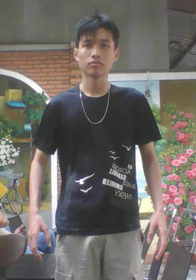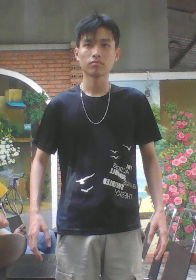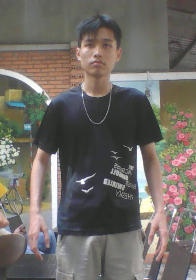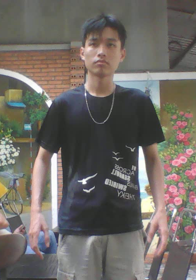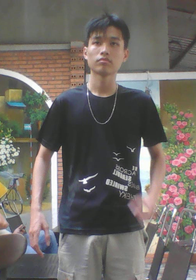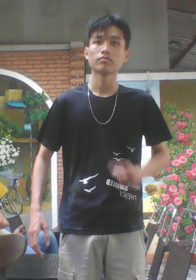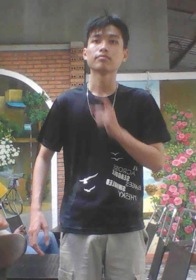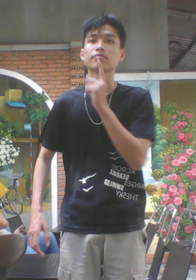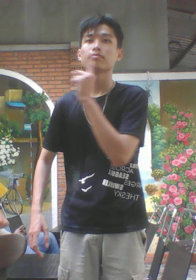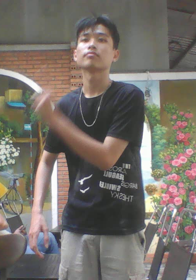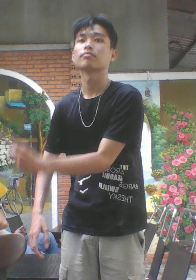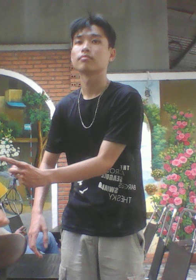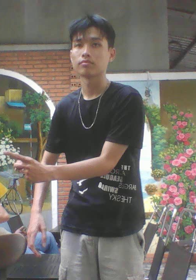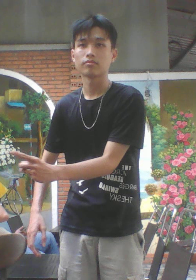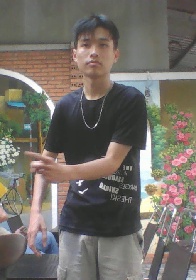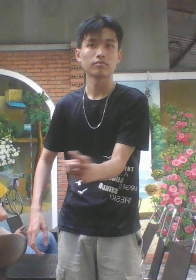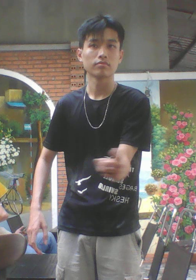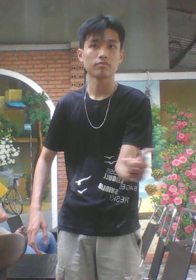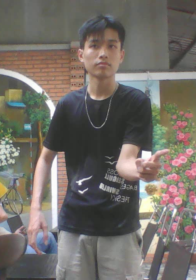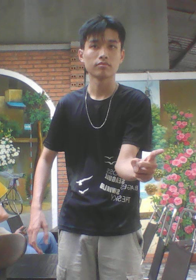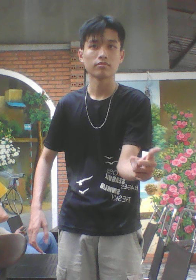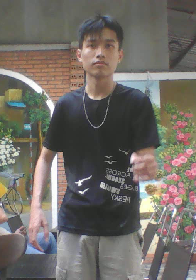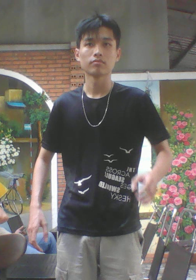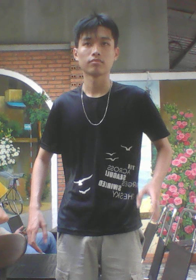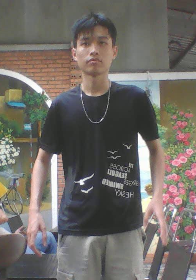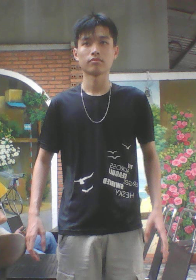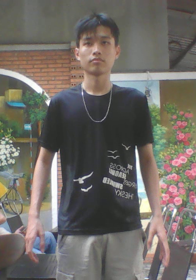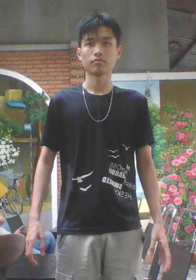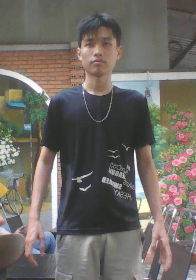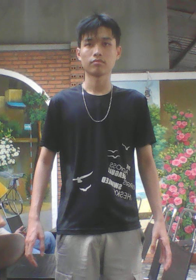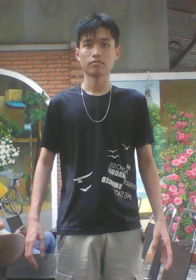cac ban